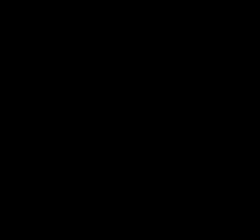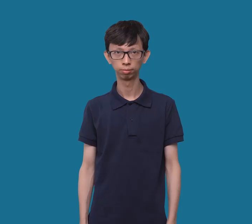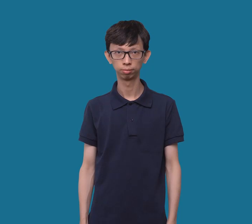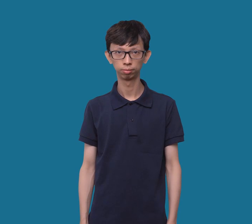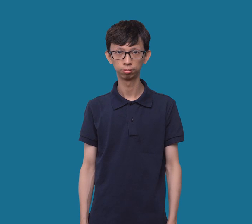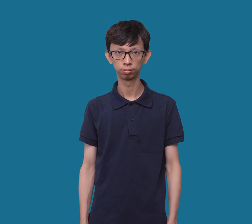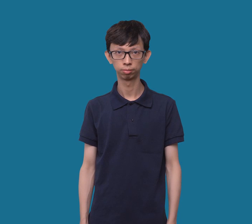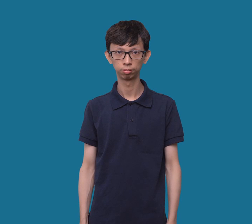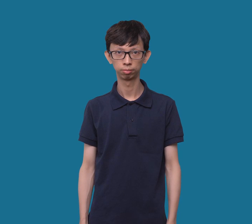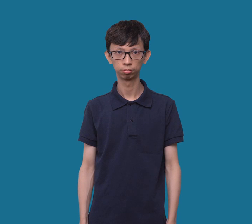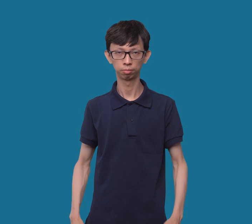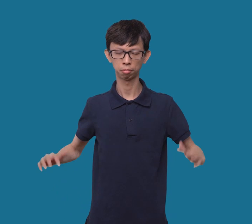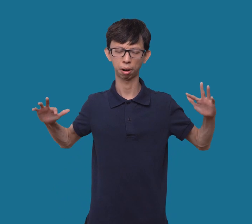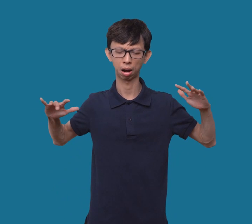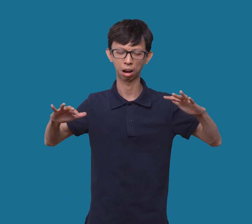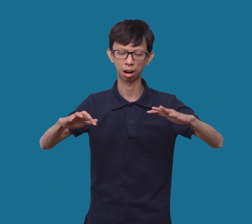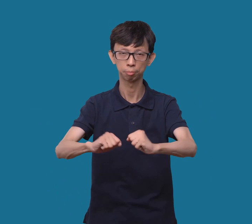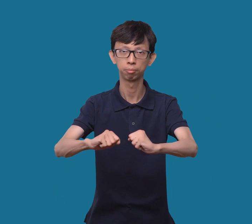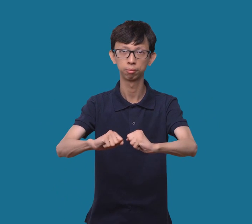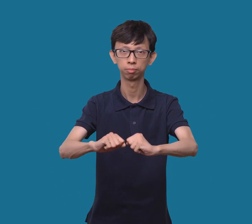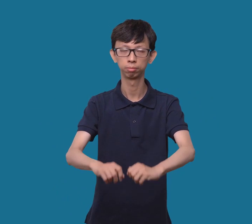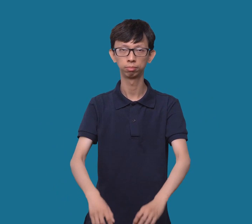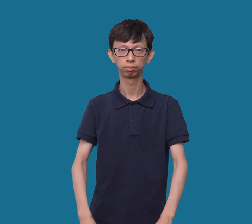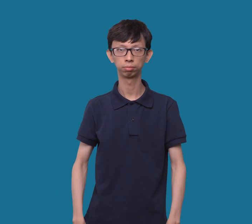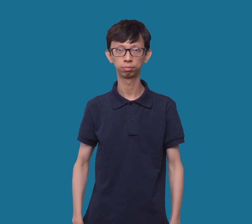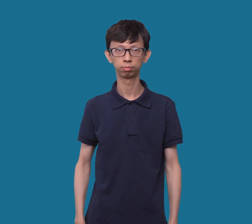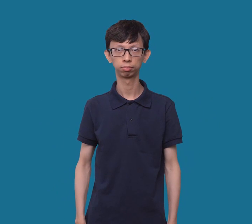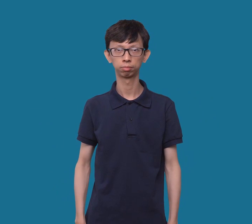vây bắt